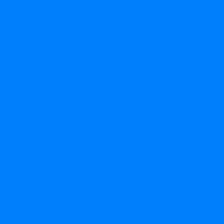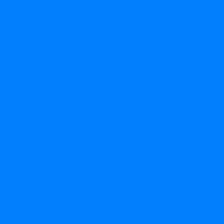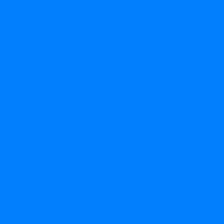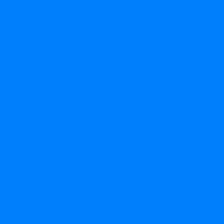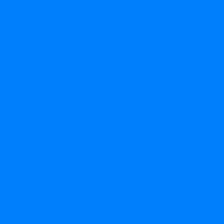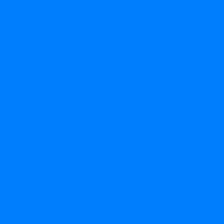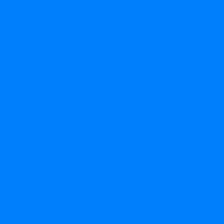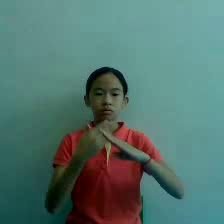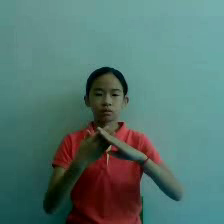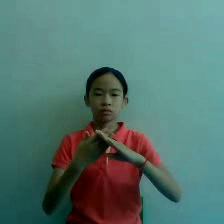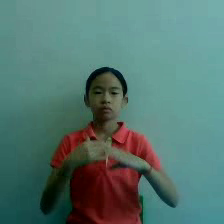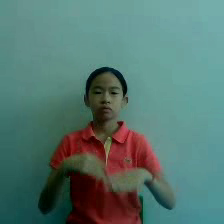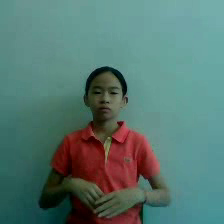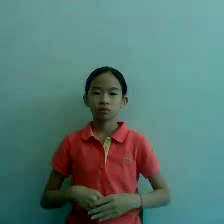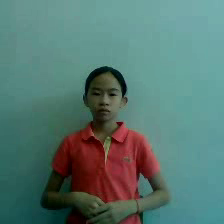Trường học